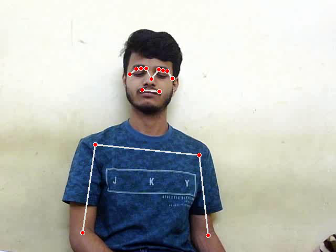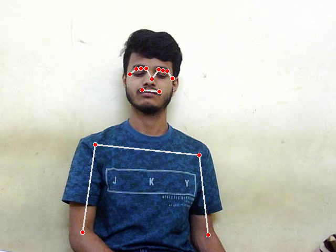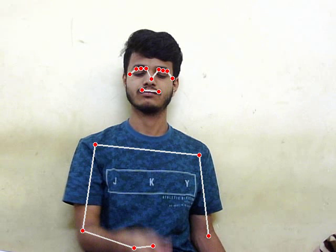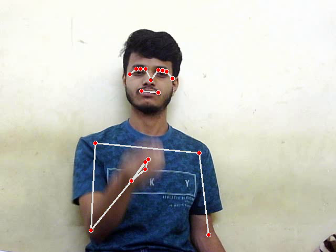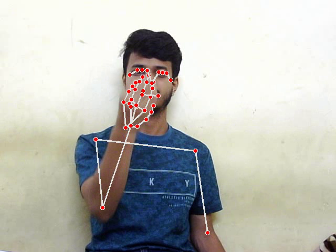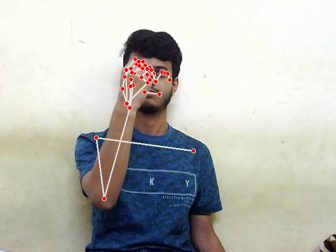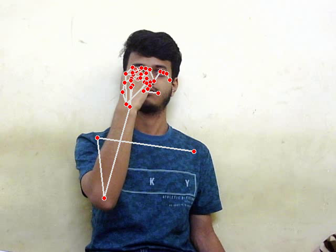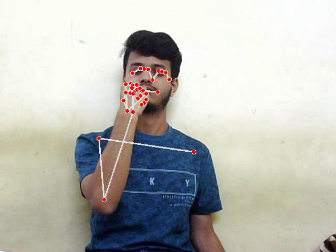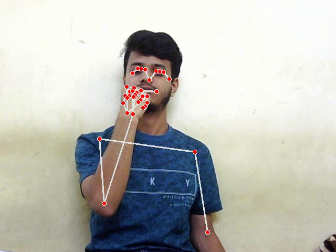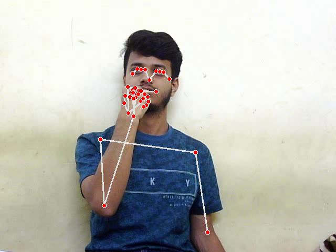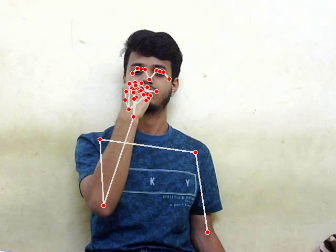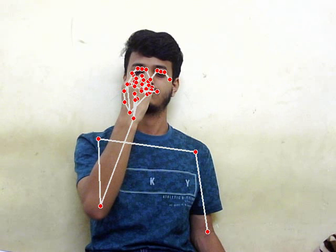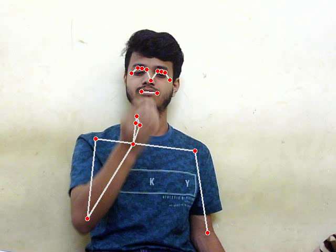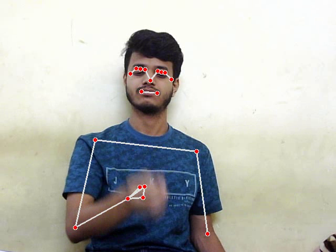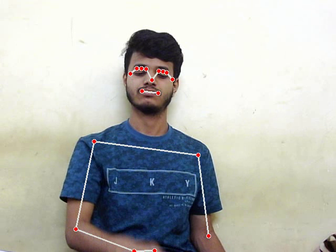eat